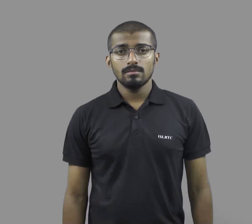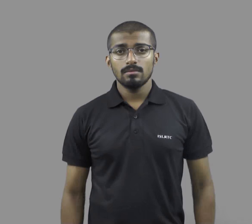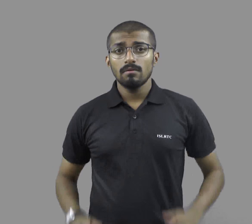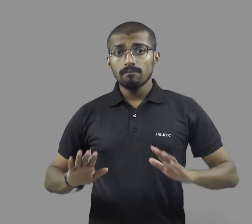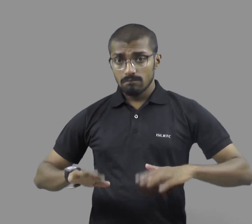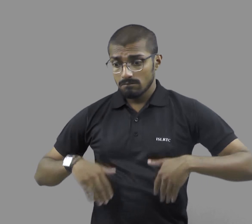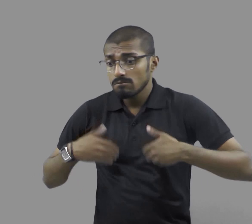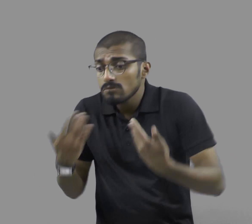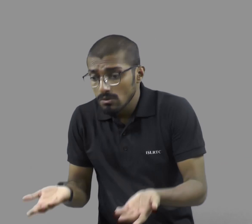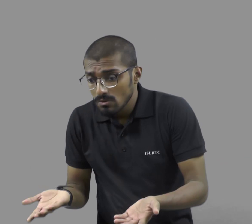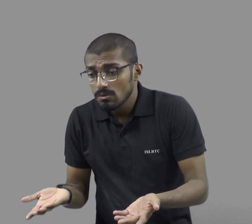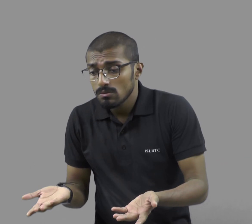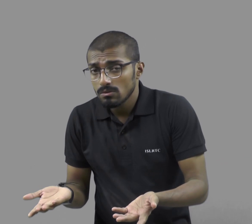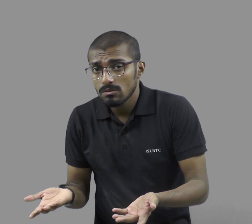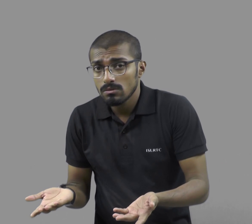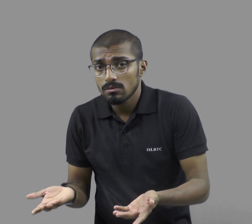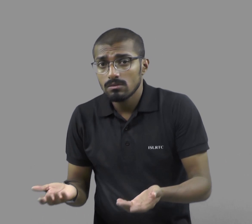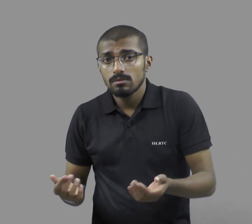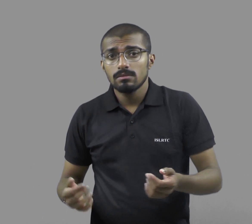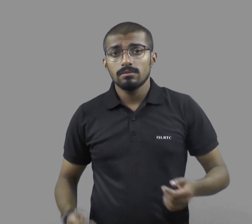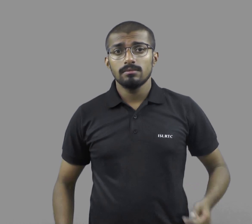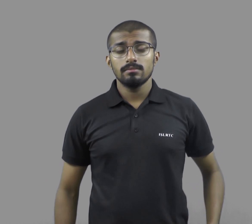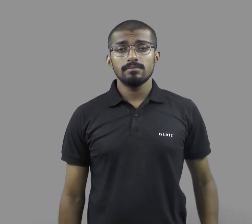Fall